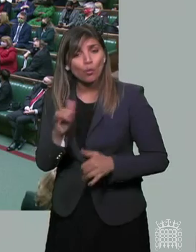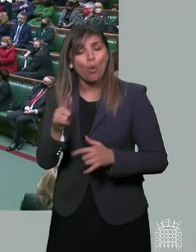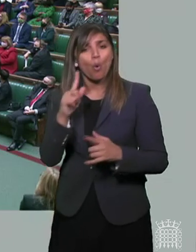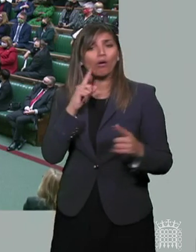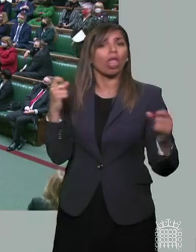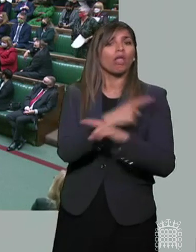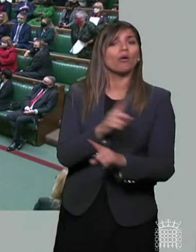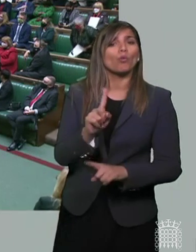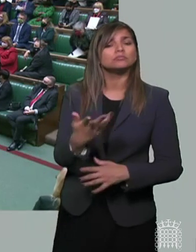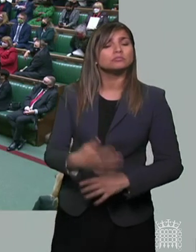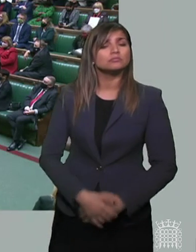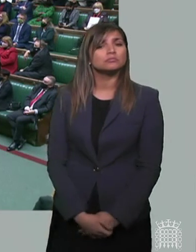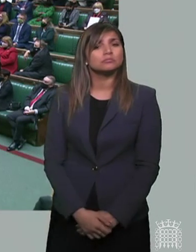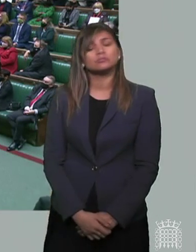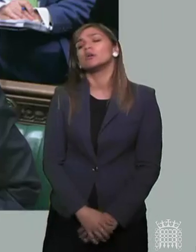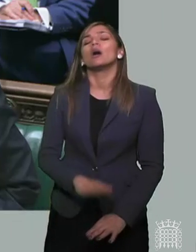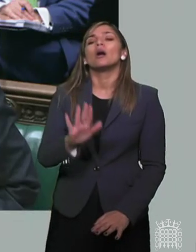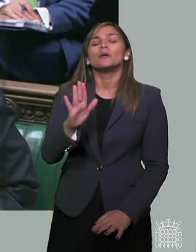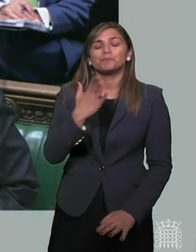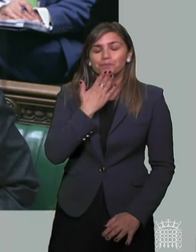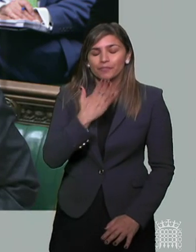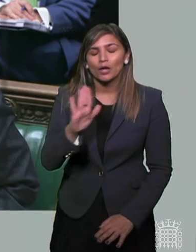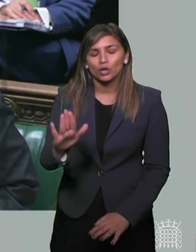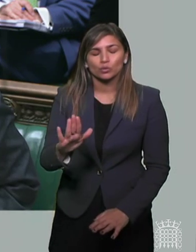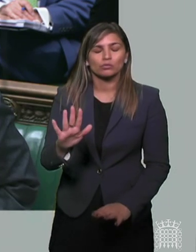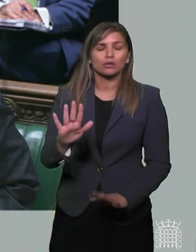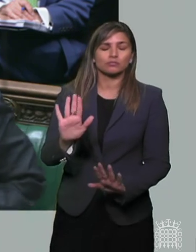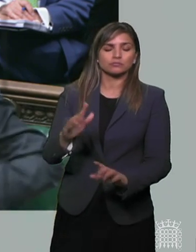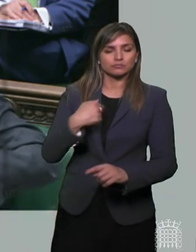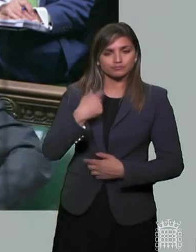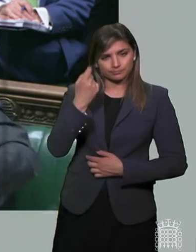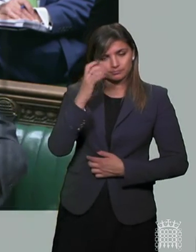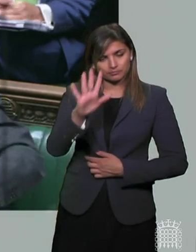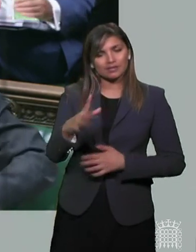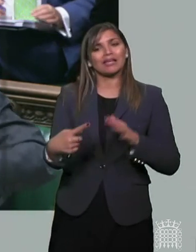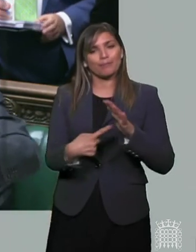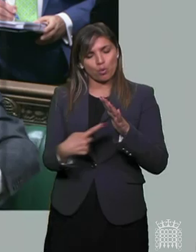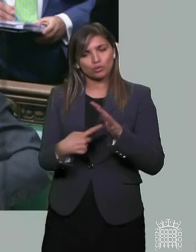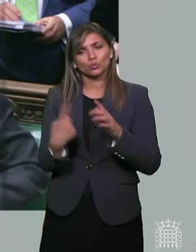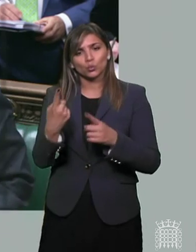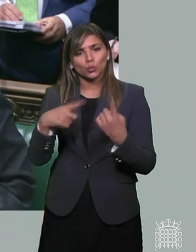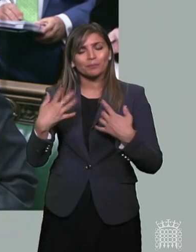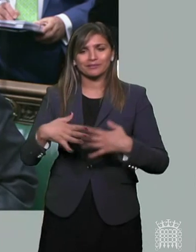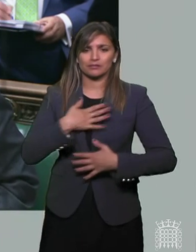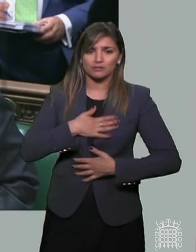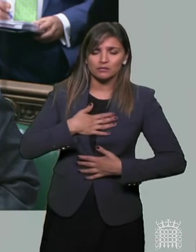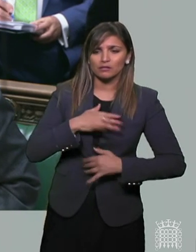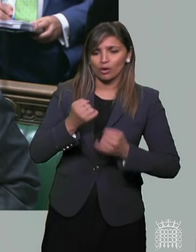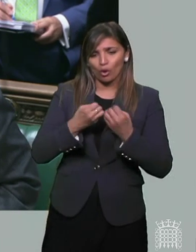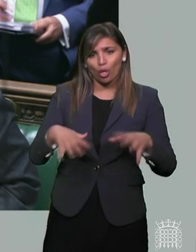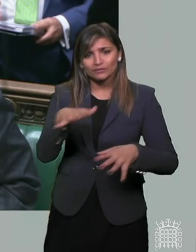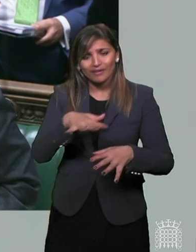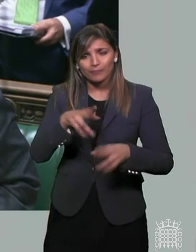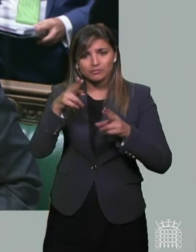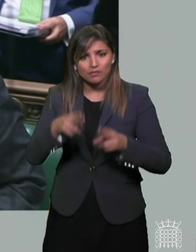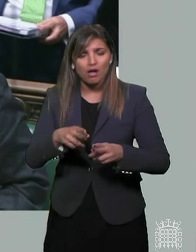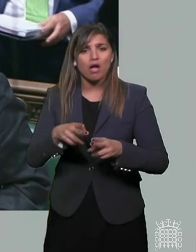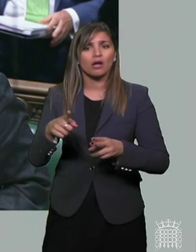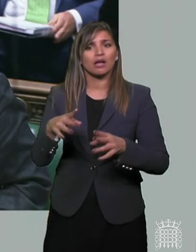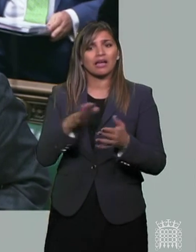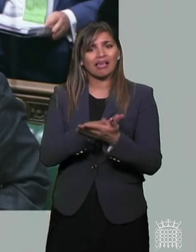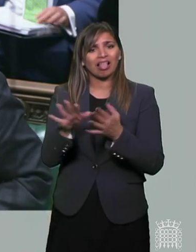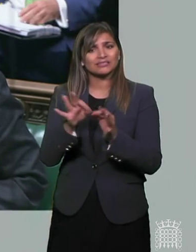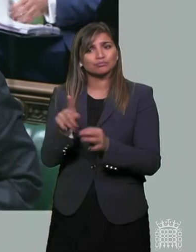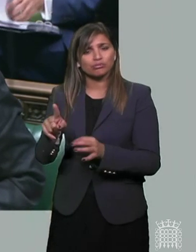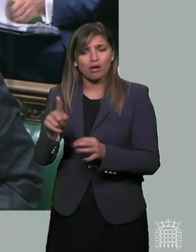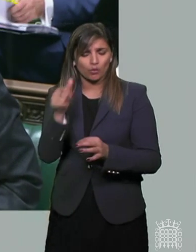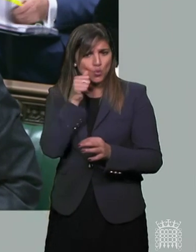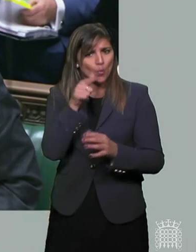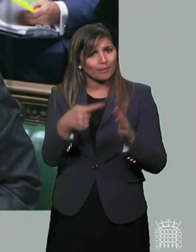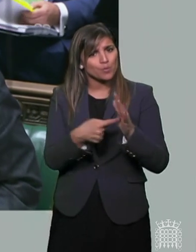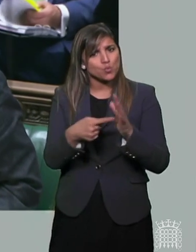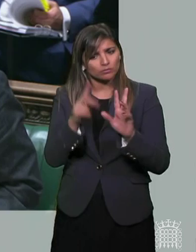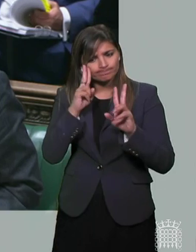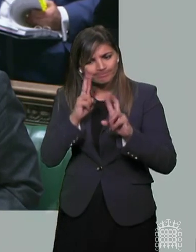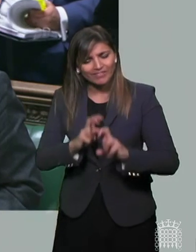I thank the honourable Lady and, no, we do recognise the importance of putting the bereaved, such as the bereaved of Hillsborough, at the heart of investigations.